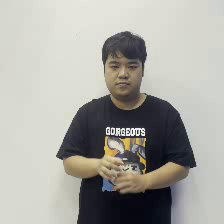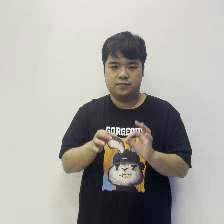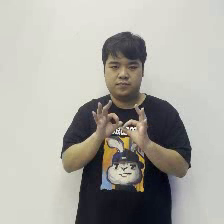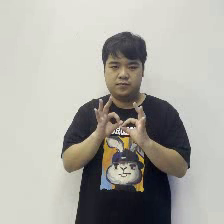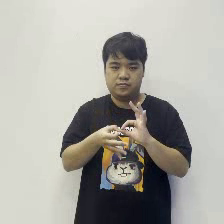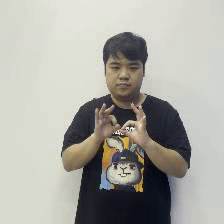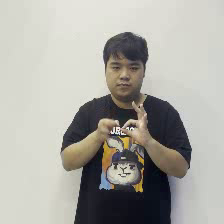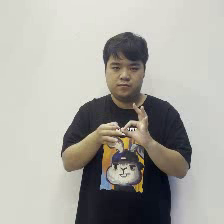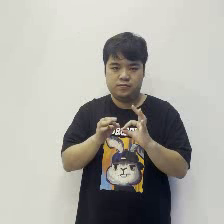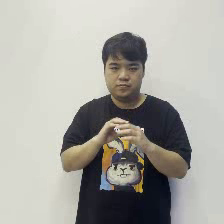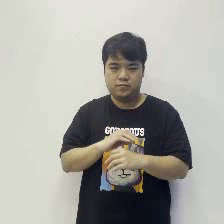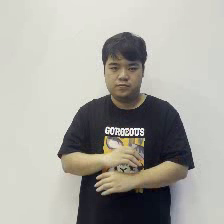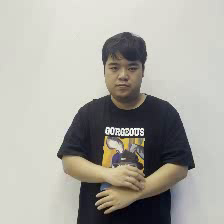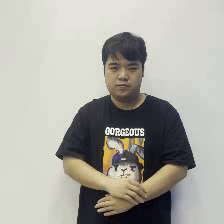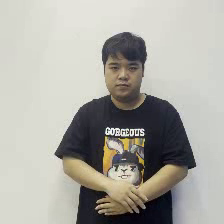Rau